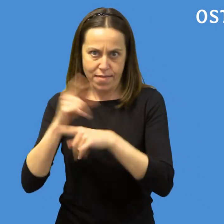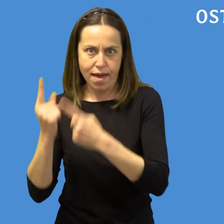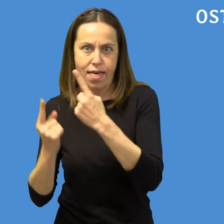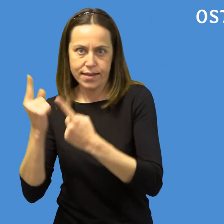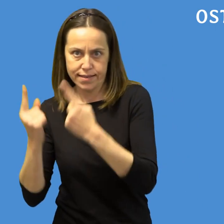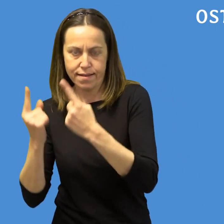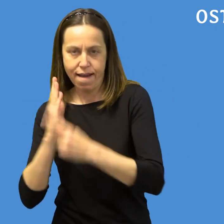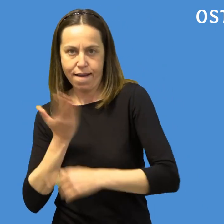alguno